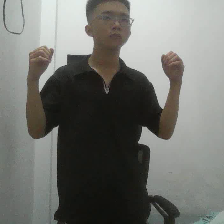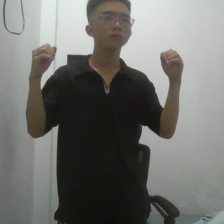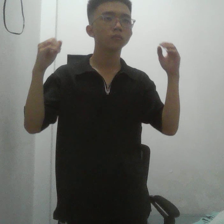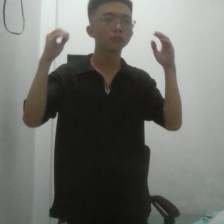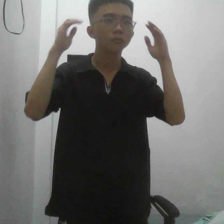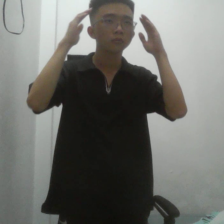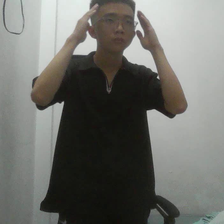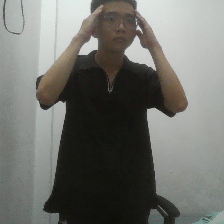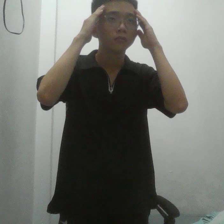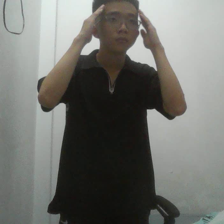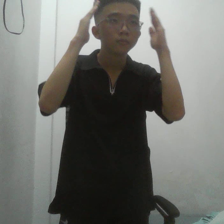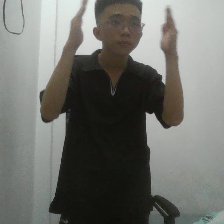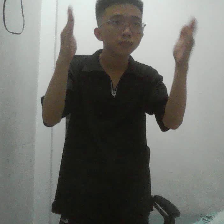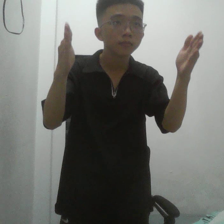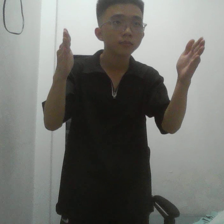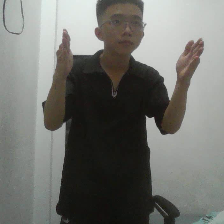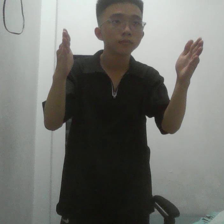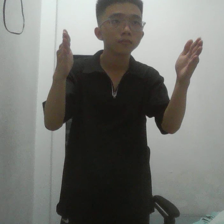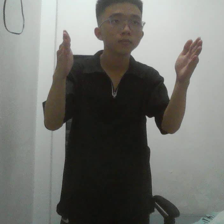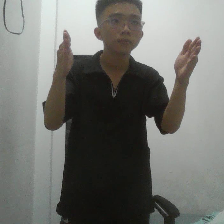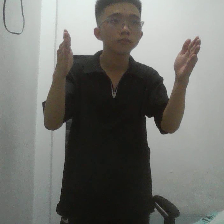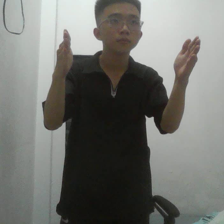quan tam